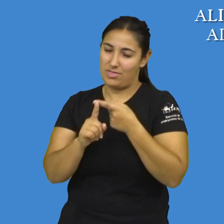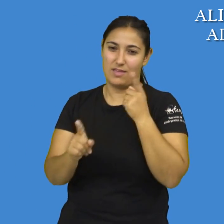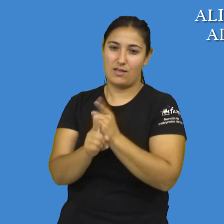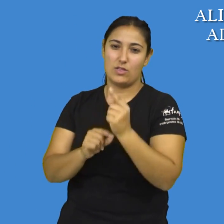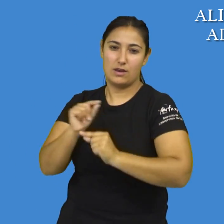contra